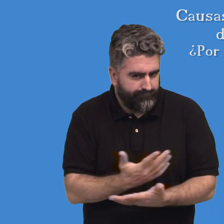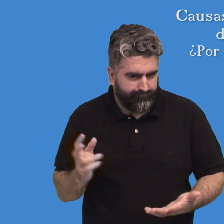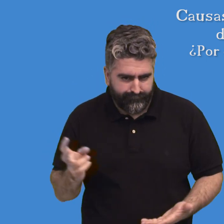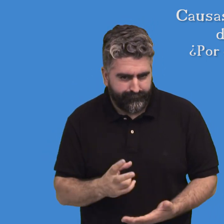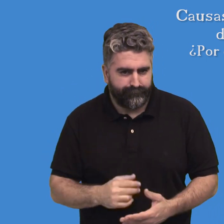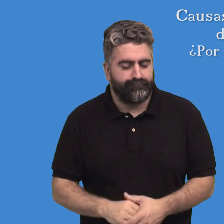etc